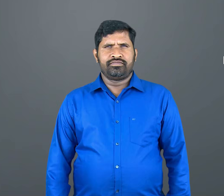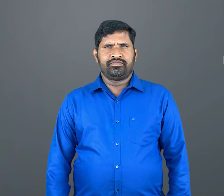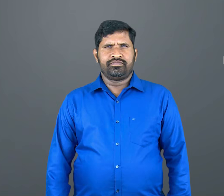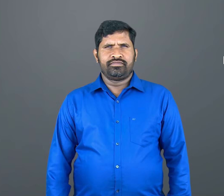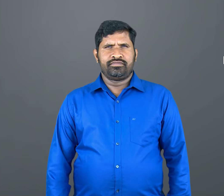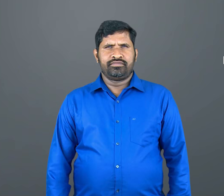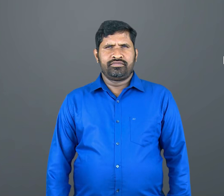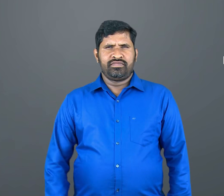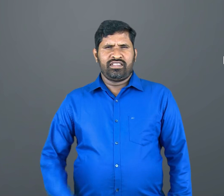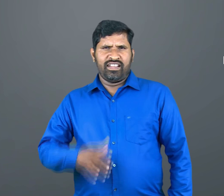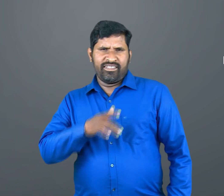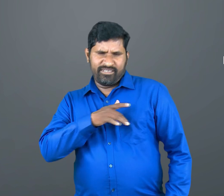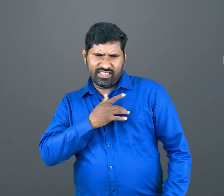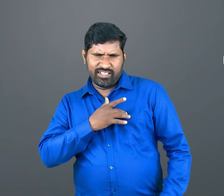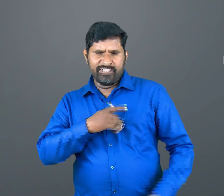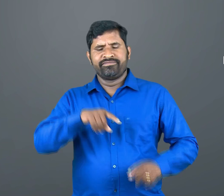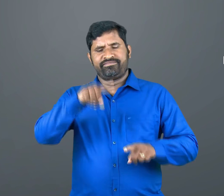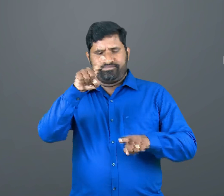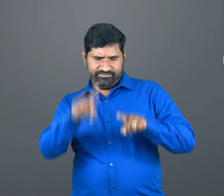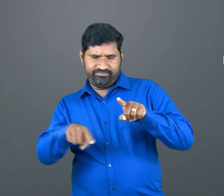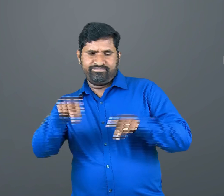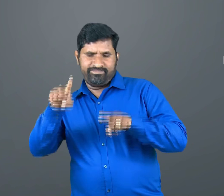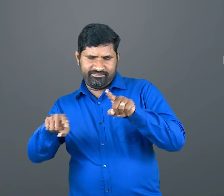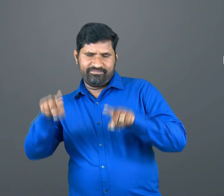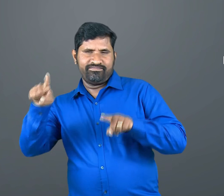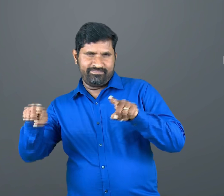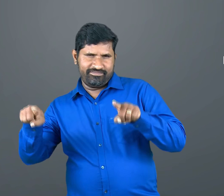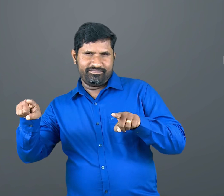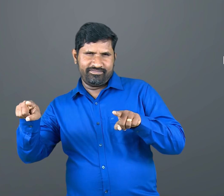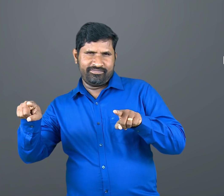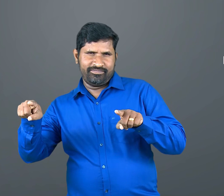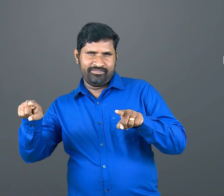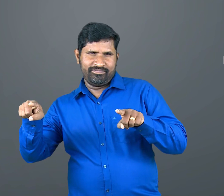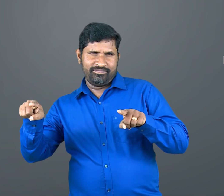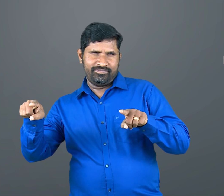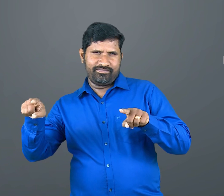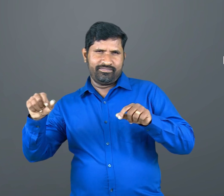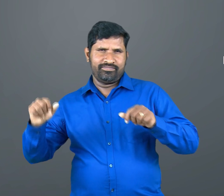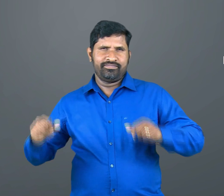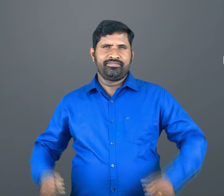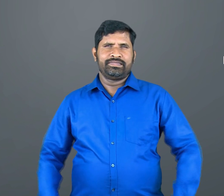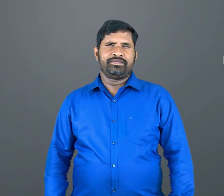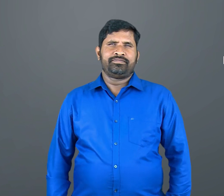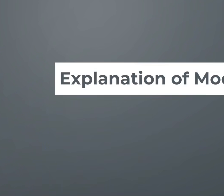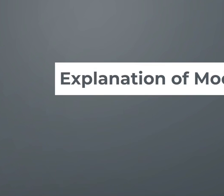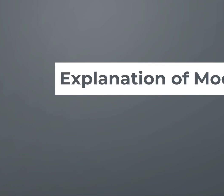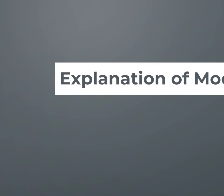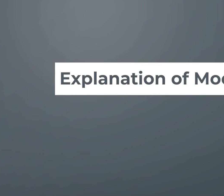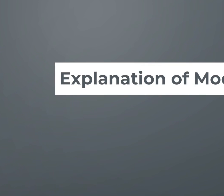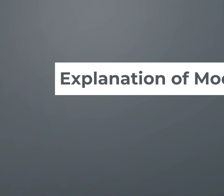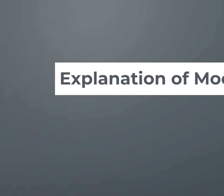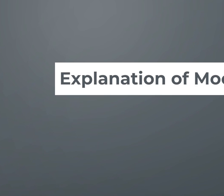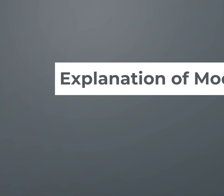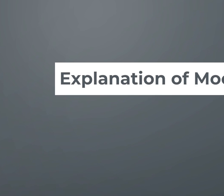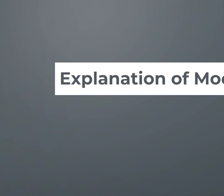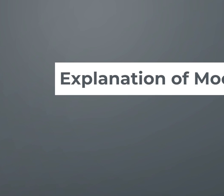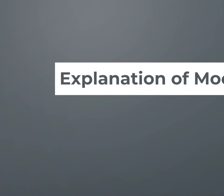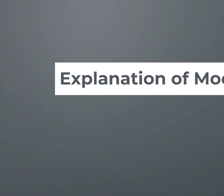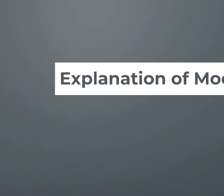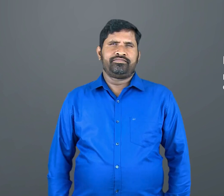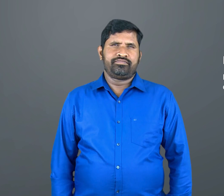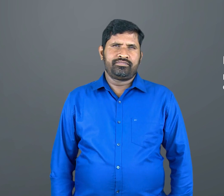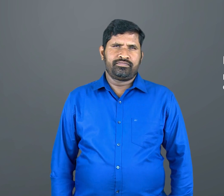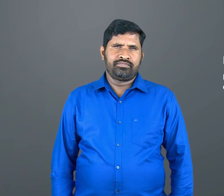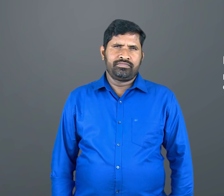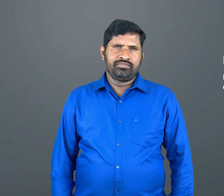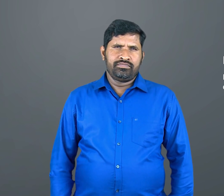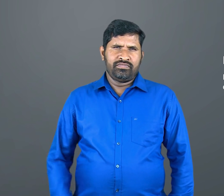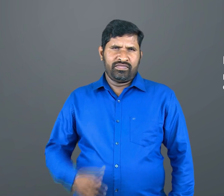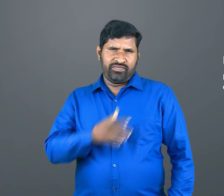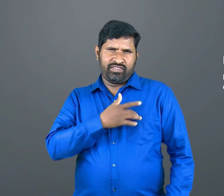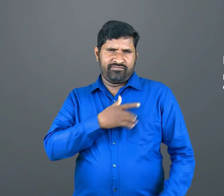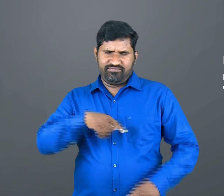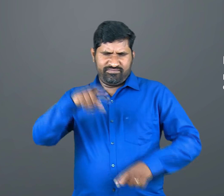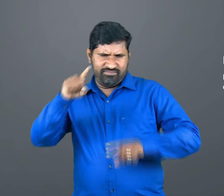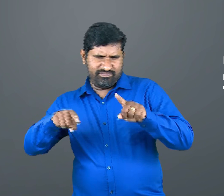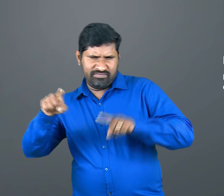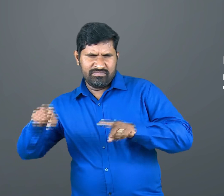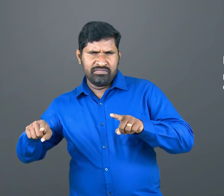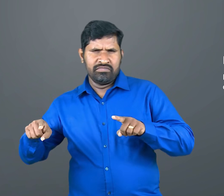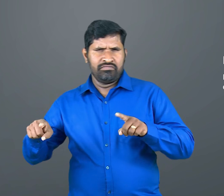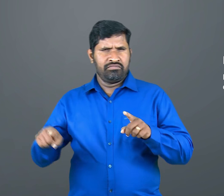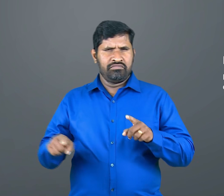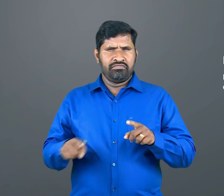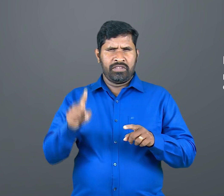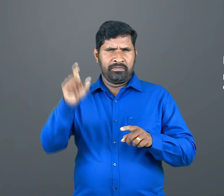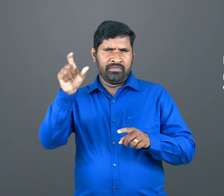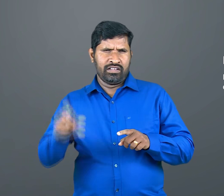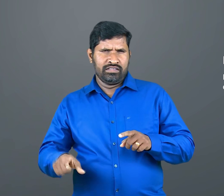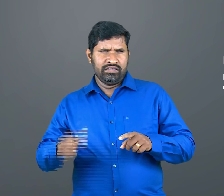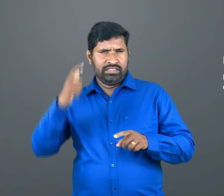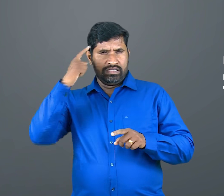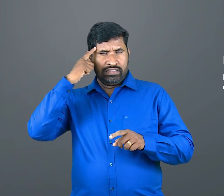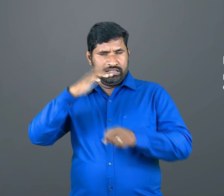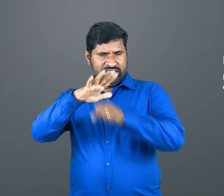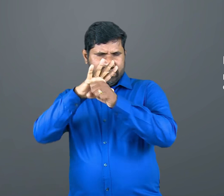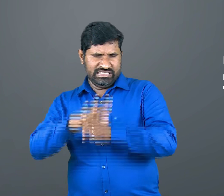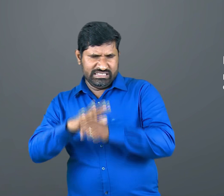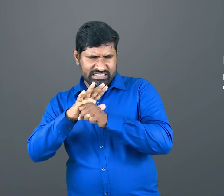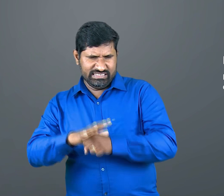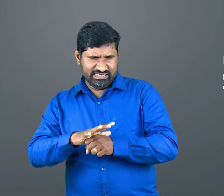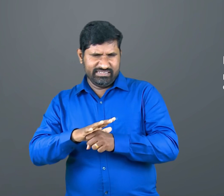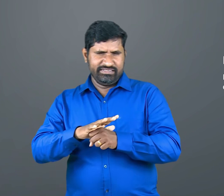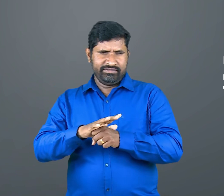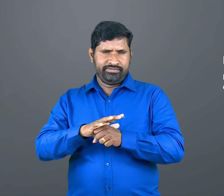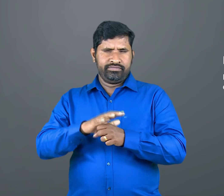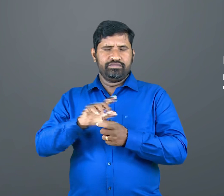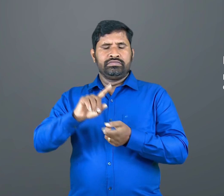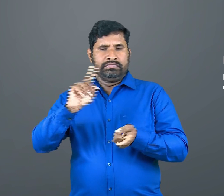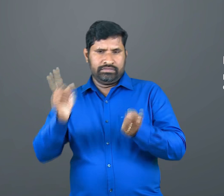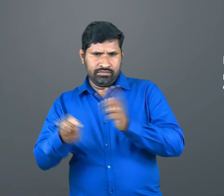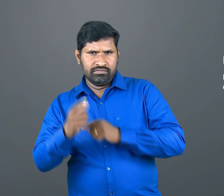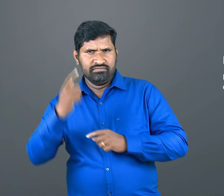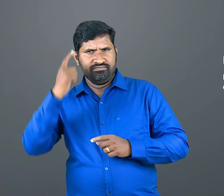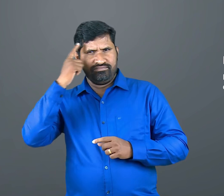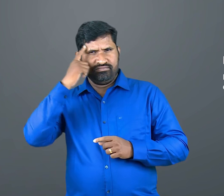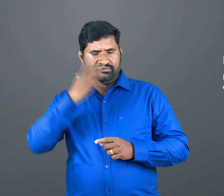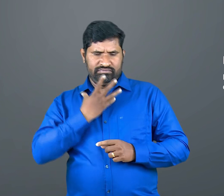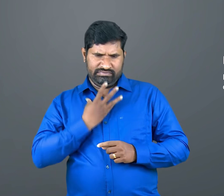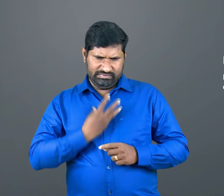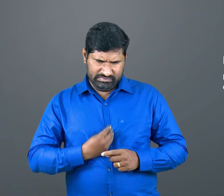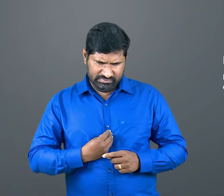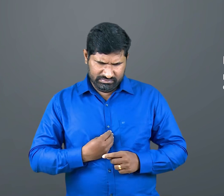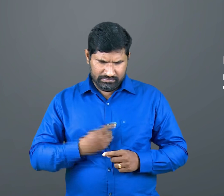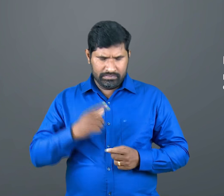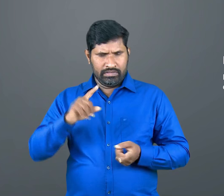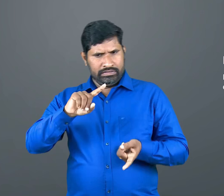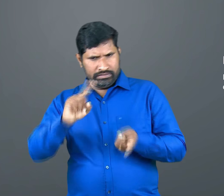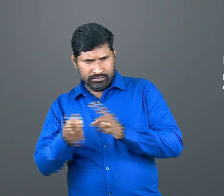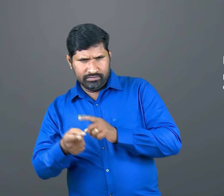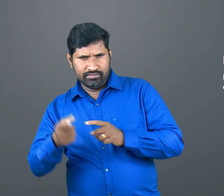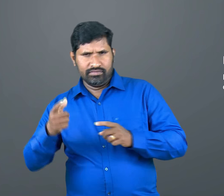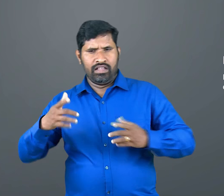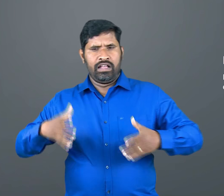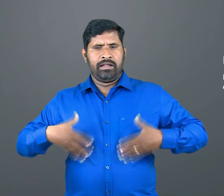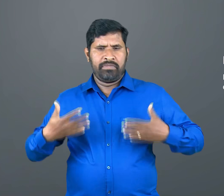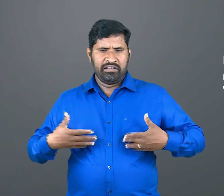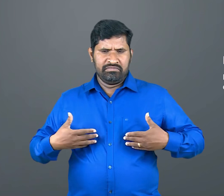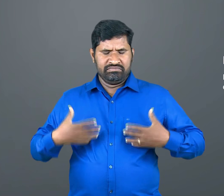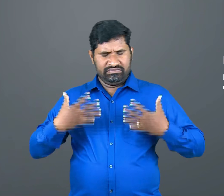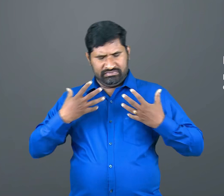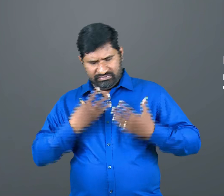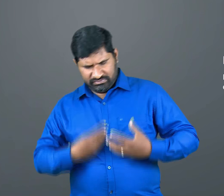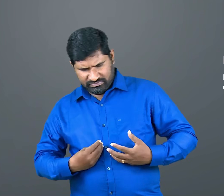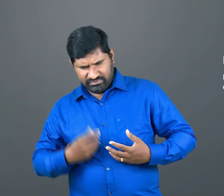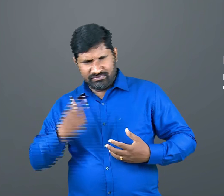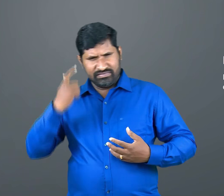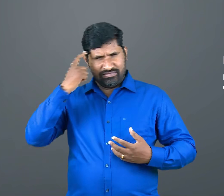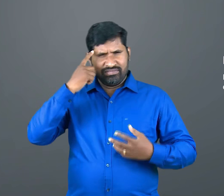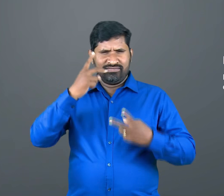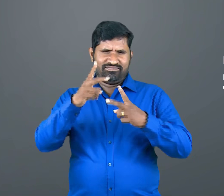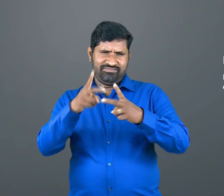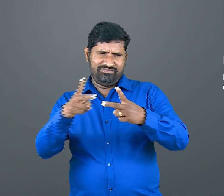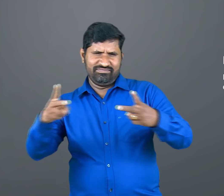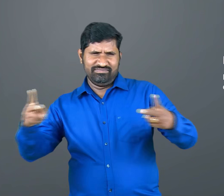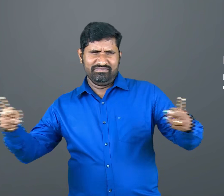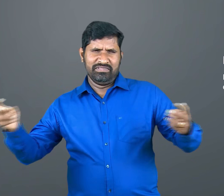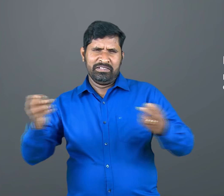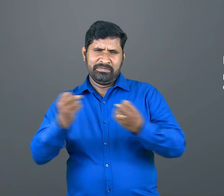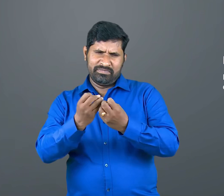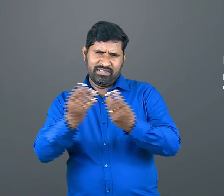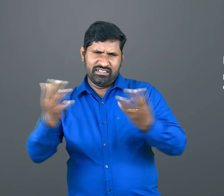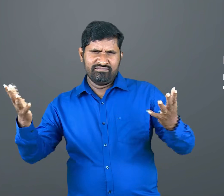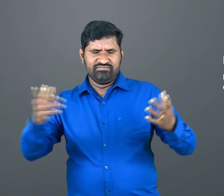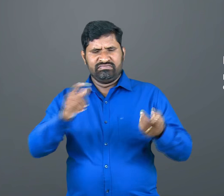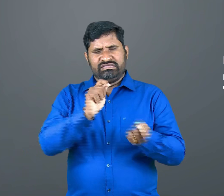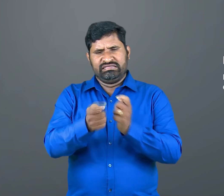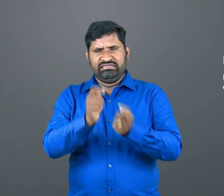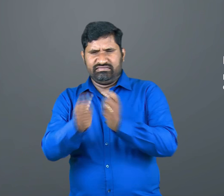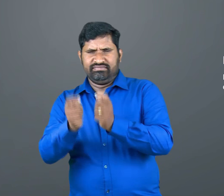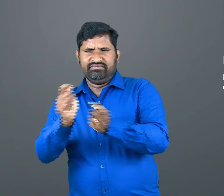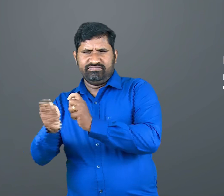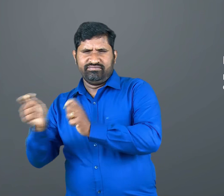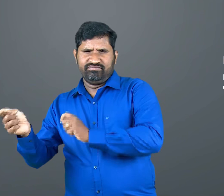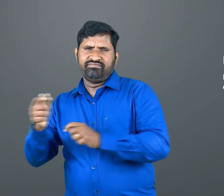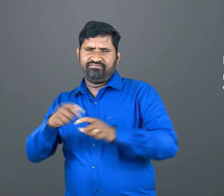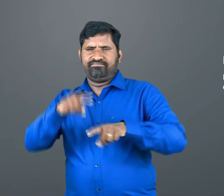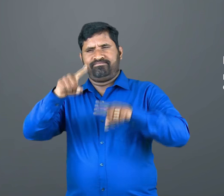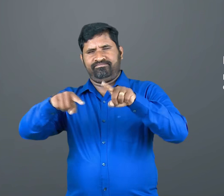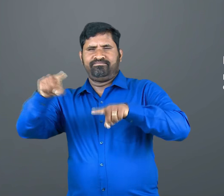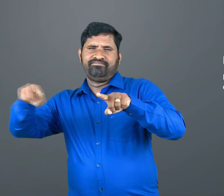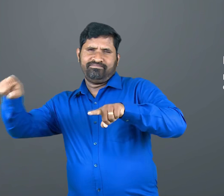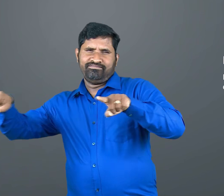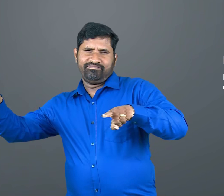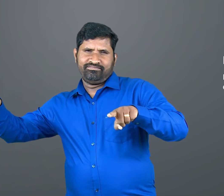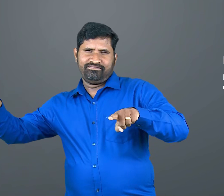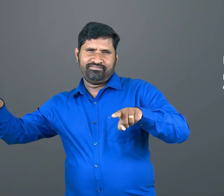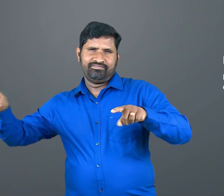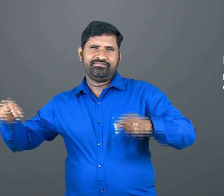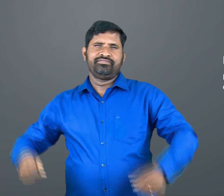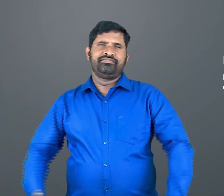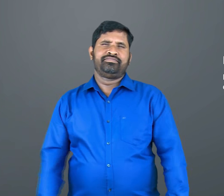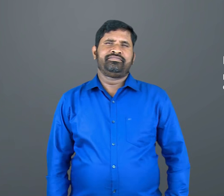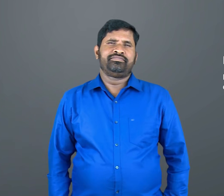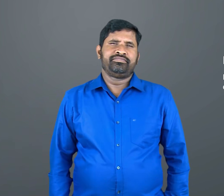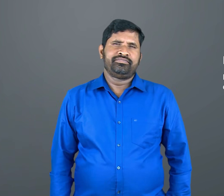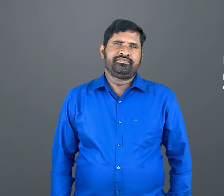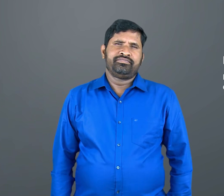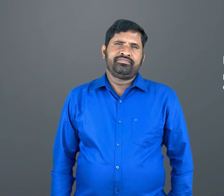Mood swings